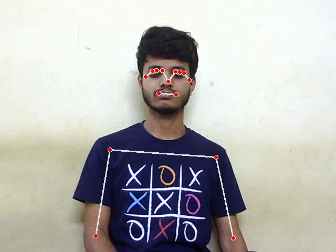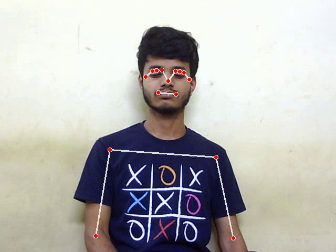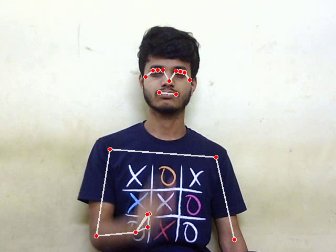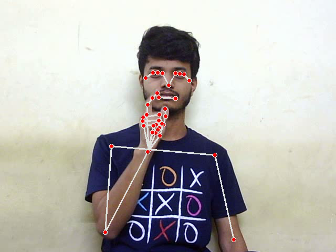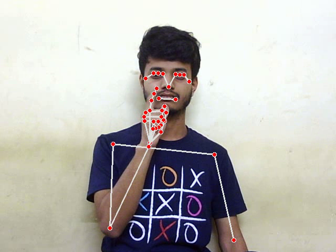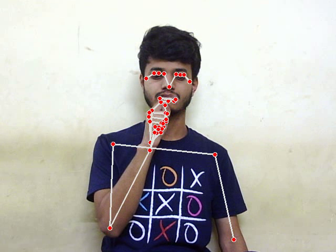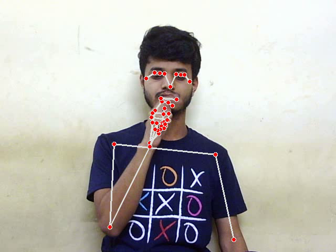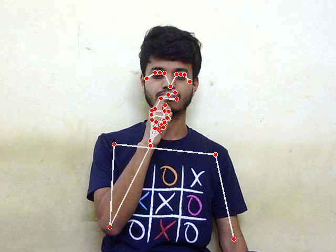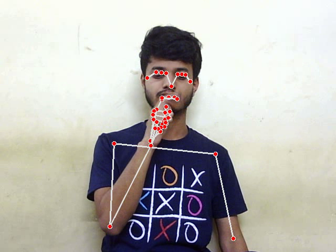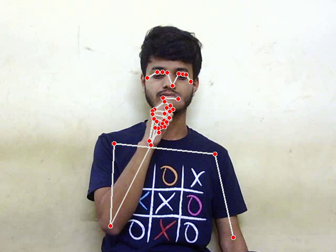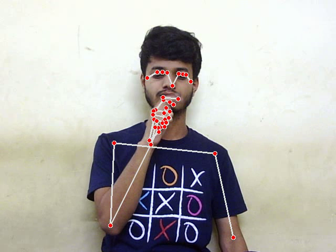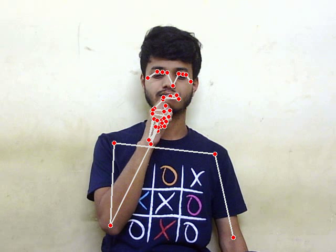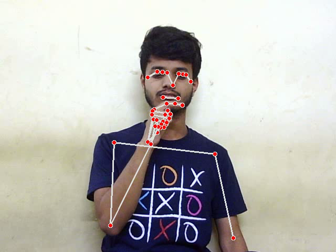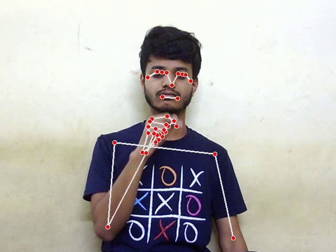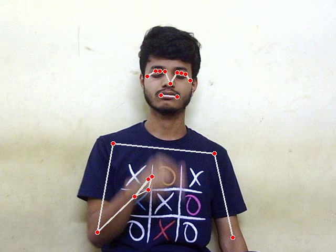who